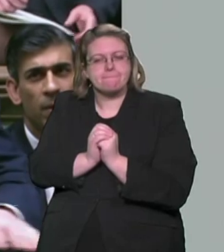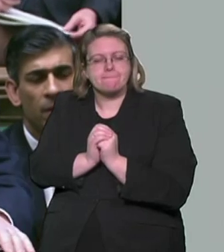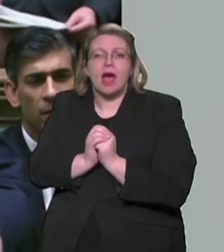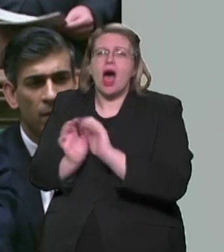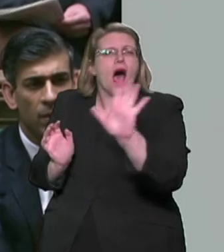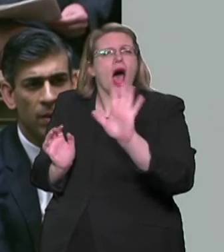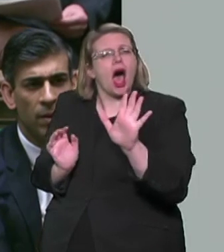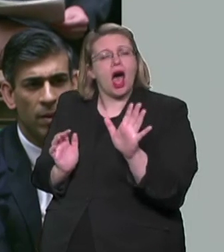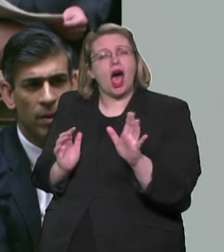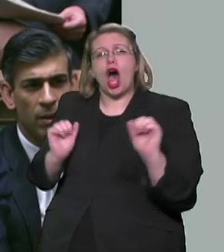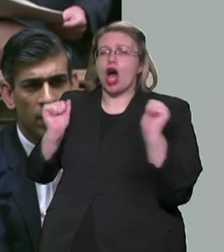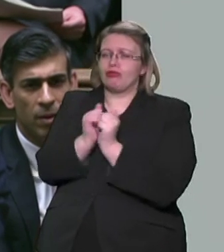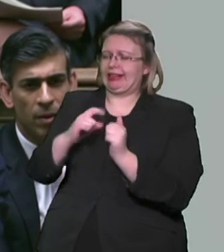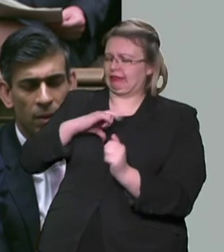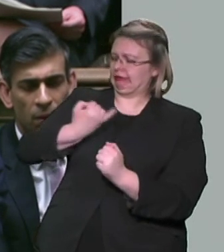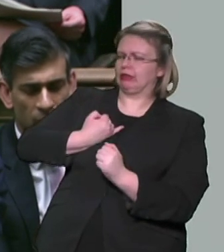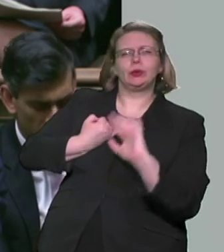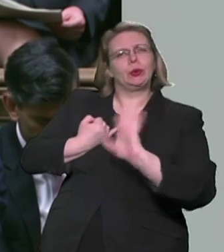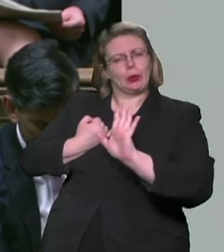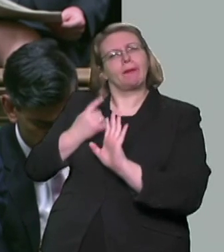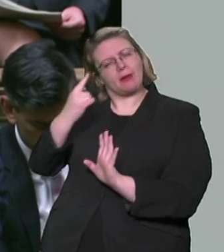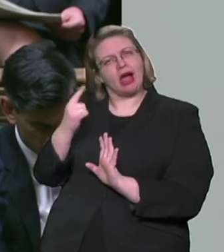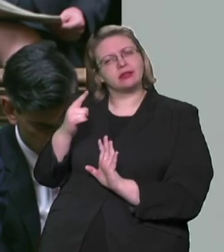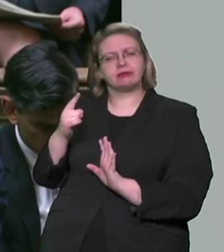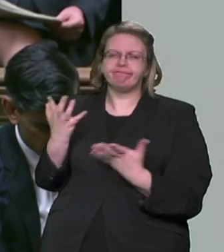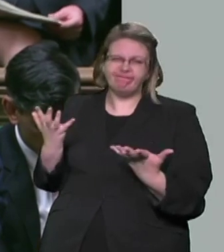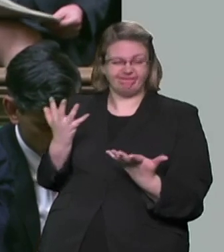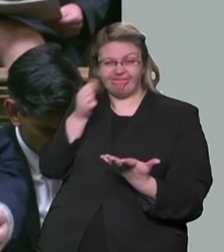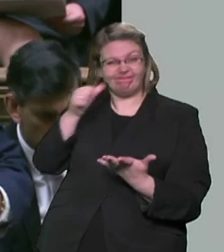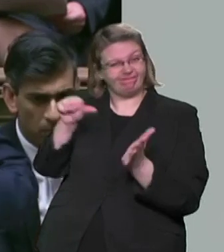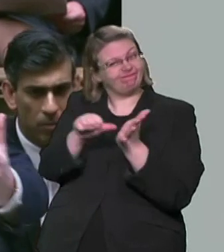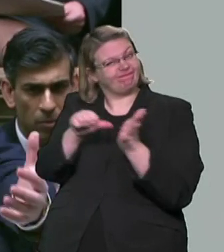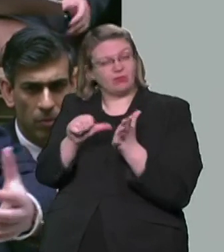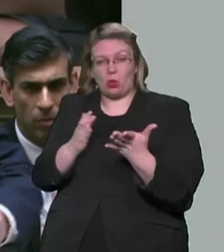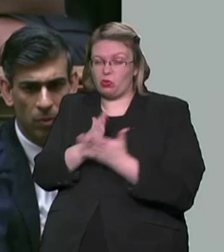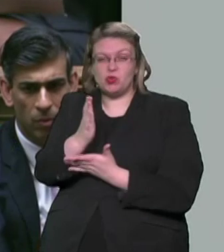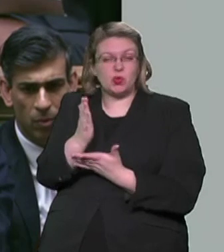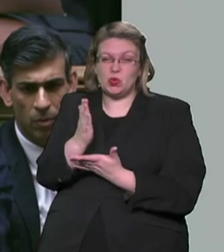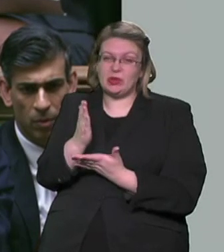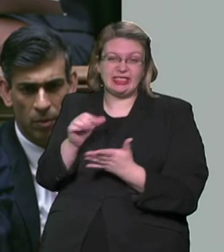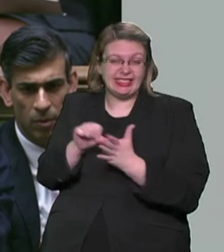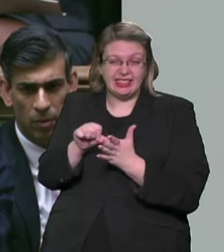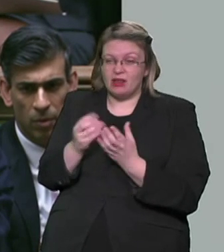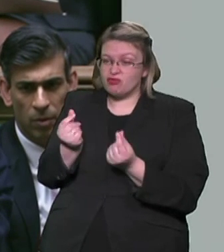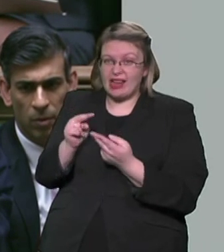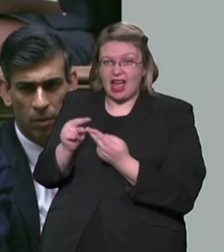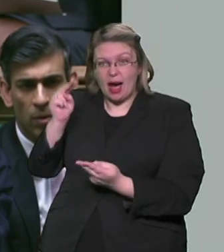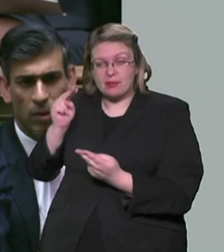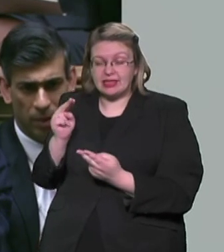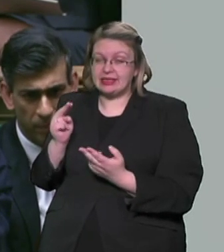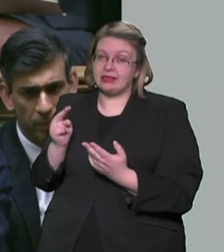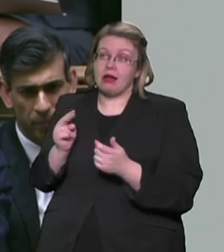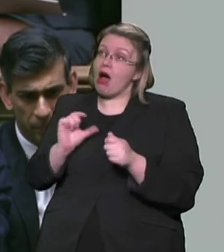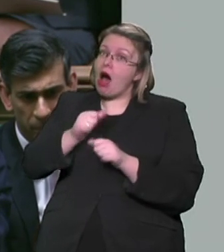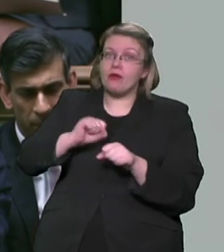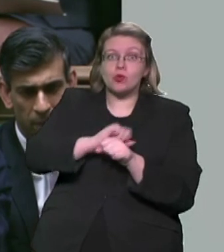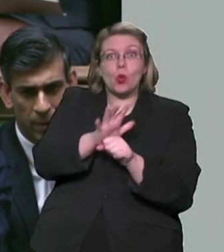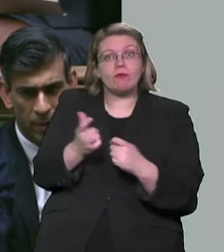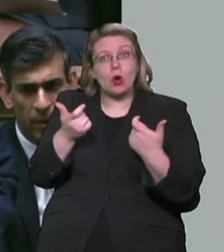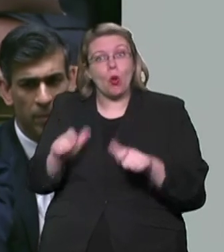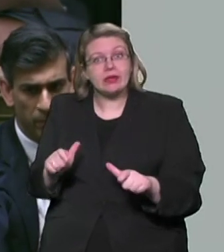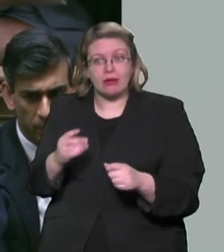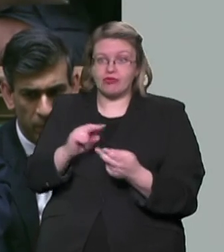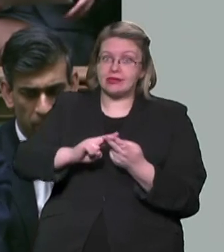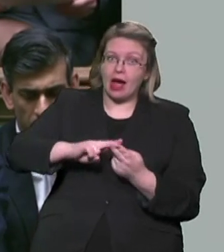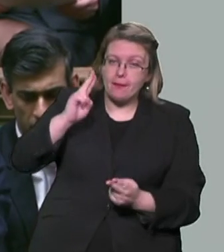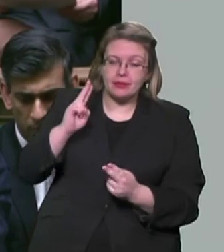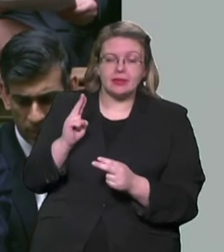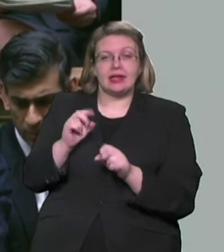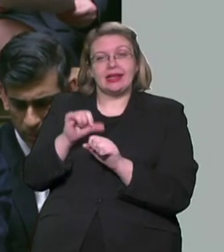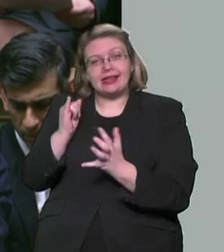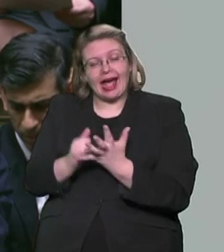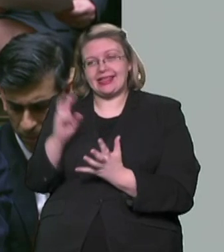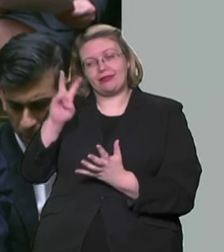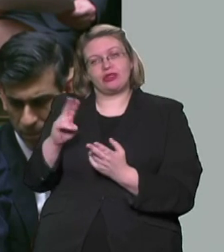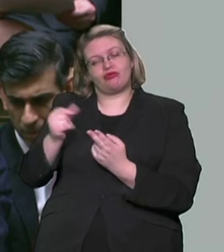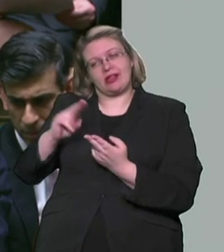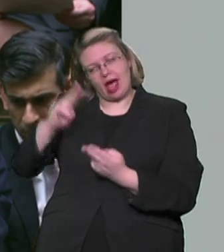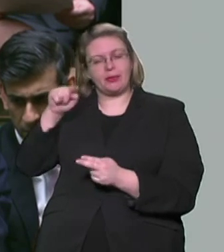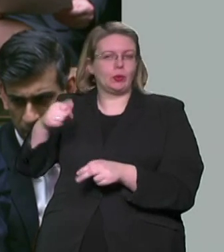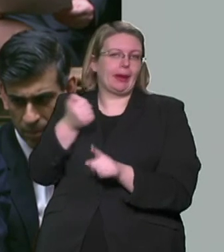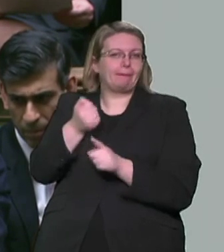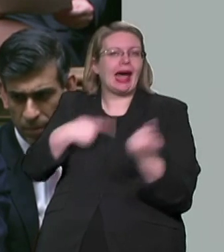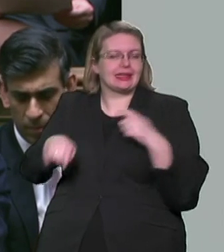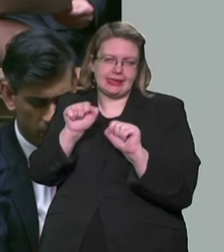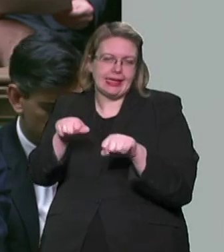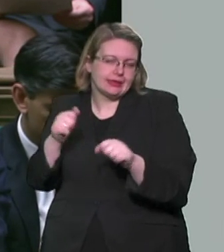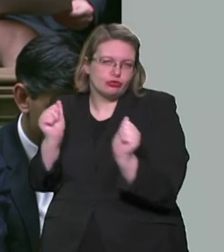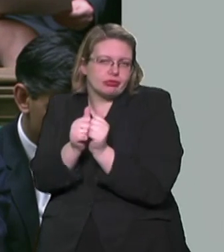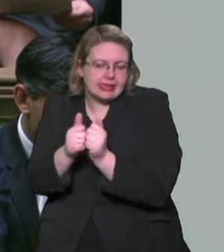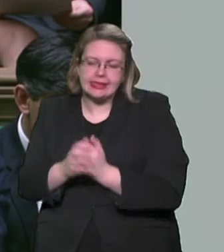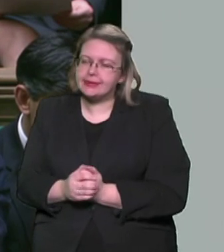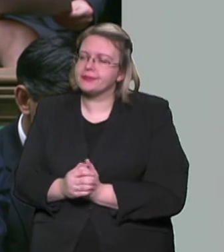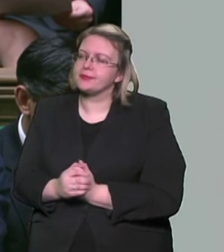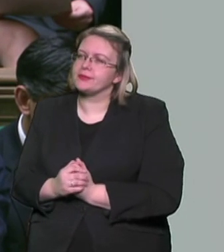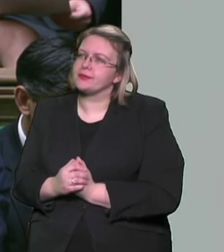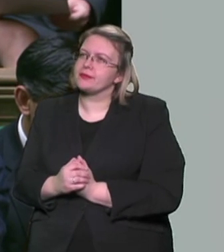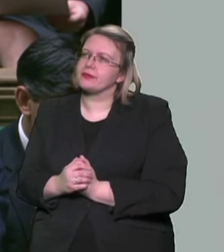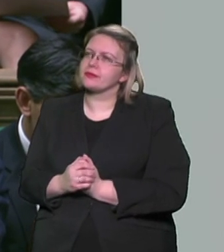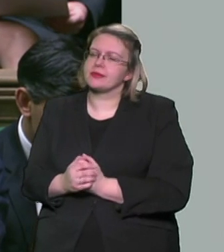I do not agree with the honourable Member’s analysis, but I think that the causes are certainly to do with the inflationary impact of the world coming out of covid, and the energy price spike is at the root of it.